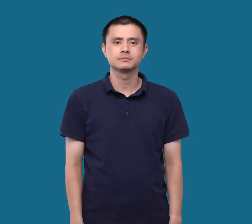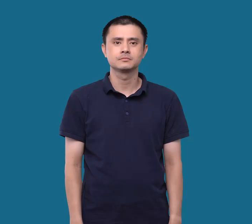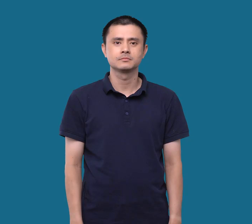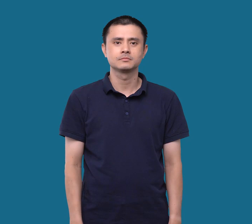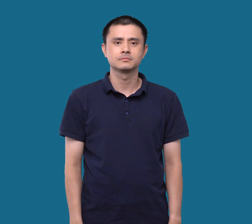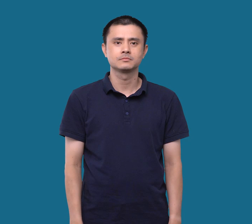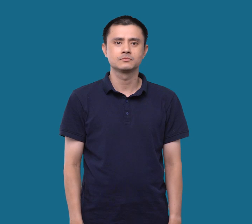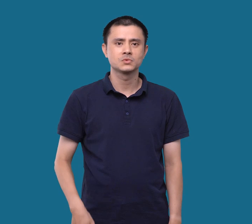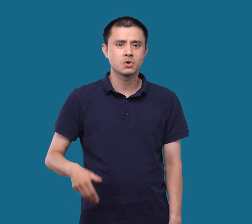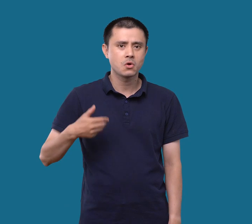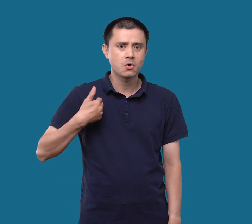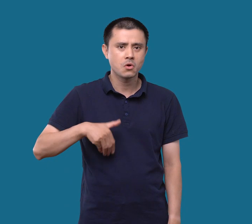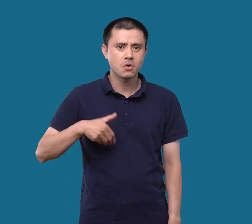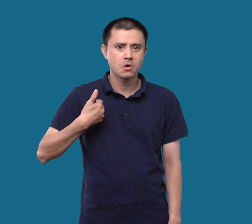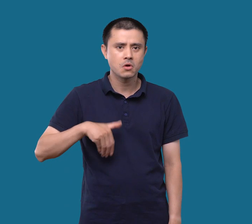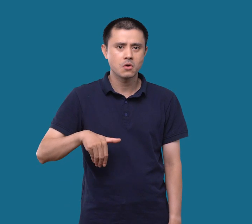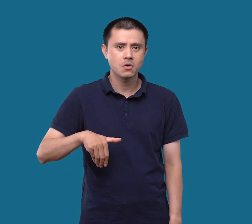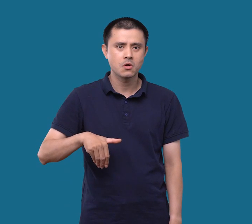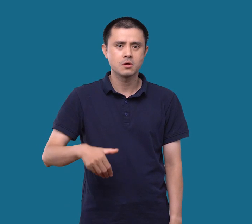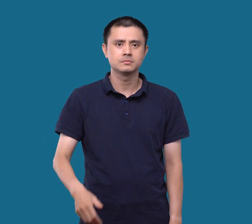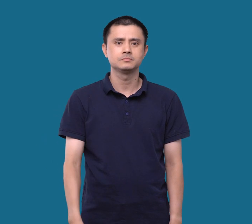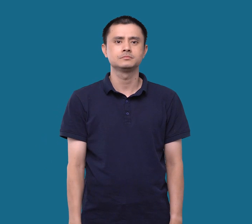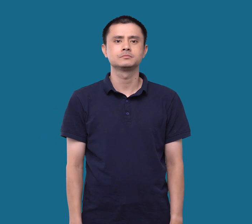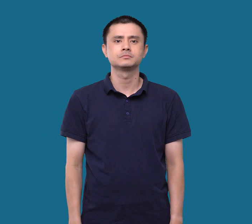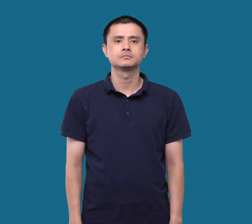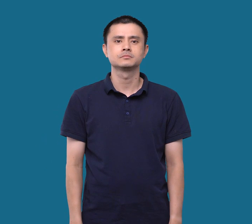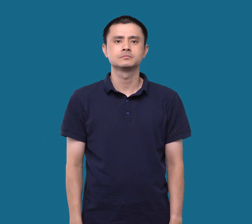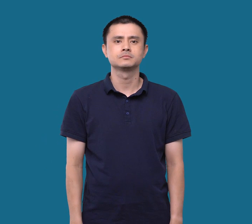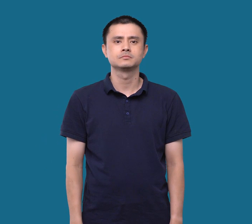lỗi lầm